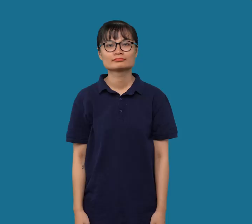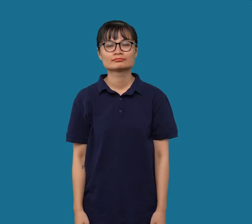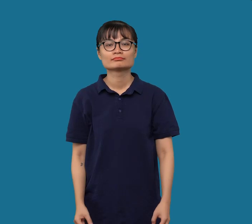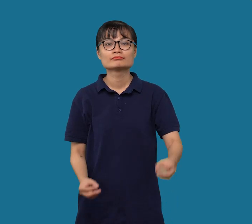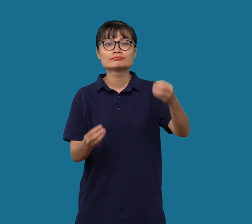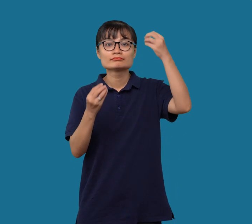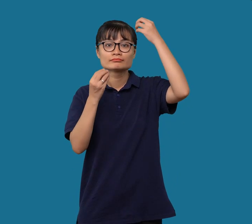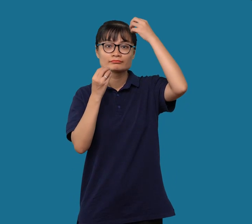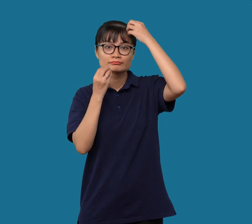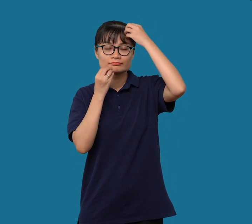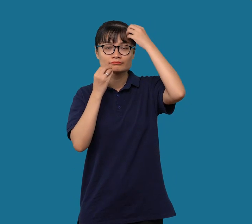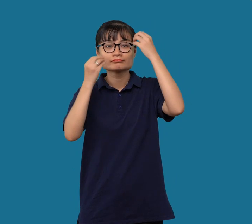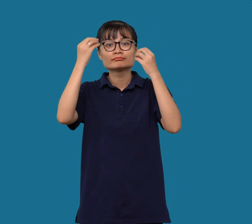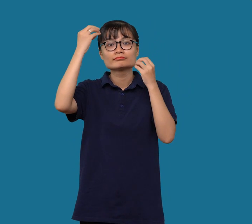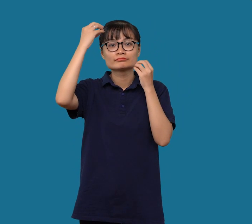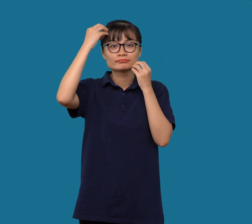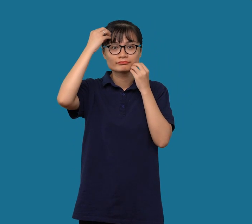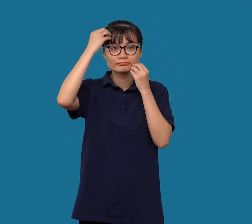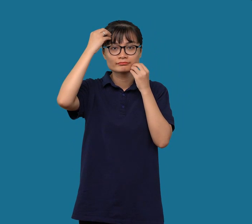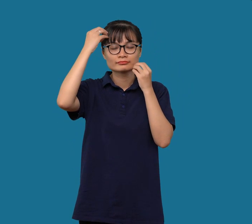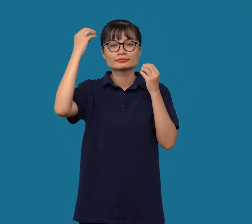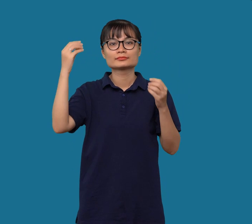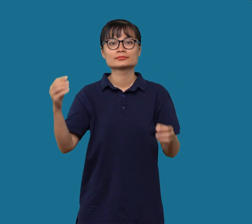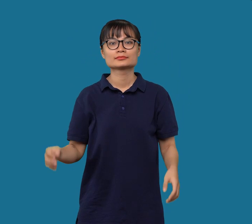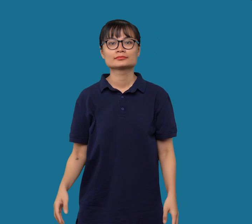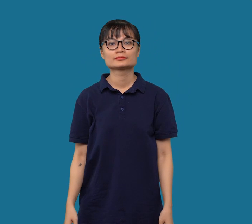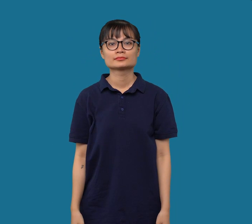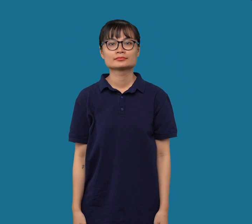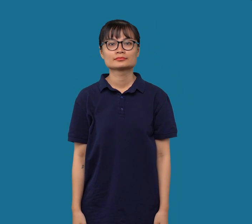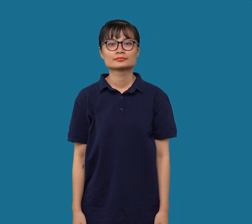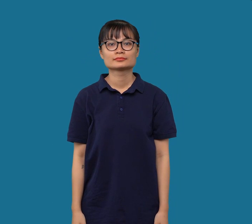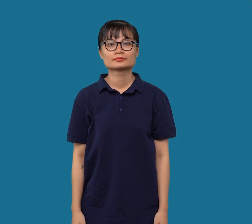bệnh thủy đậu